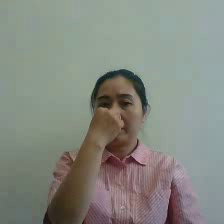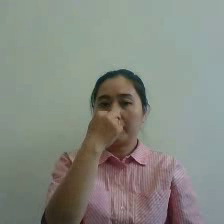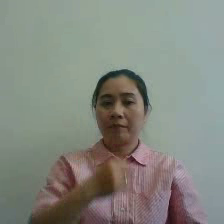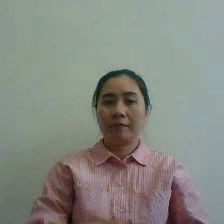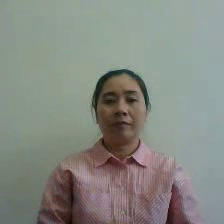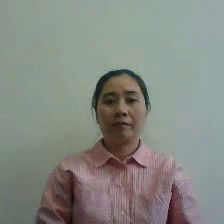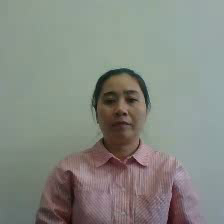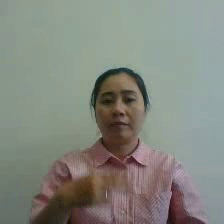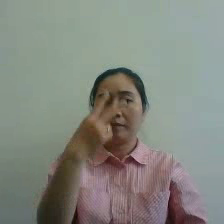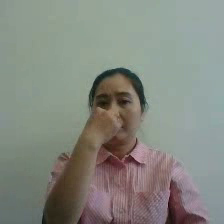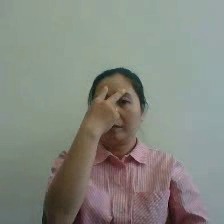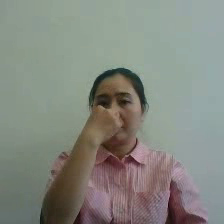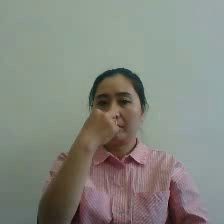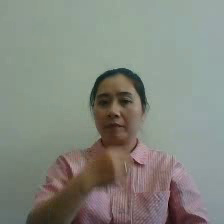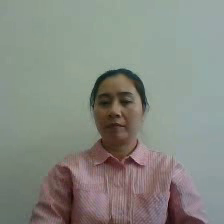Khóc